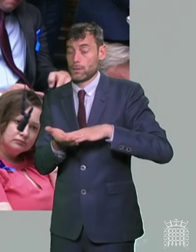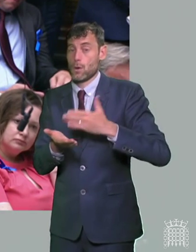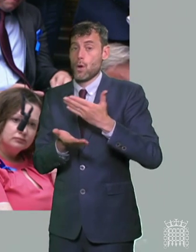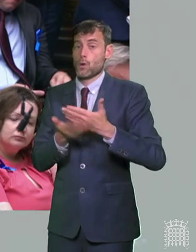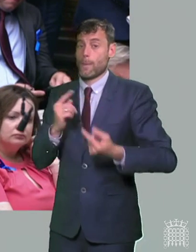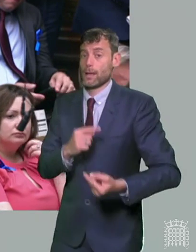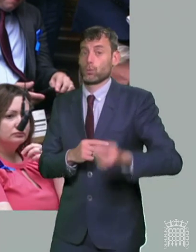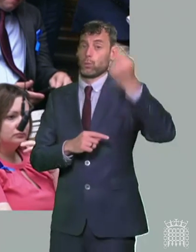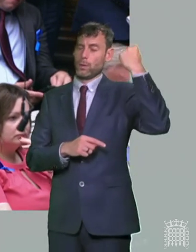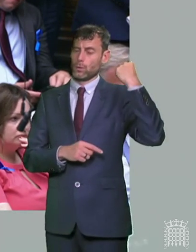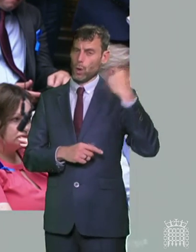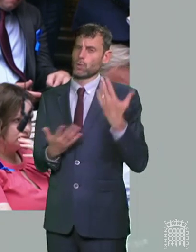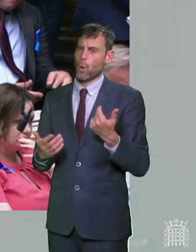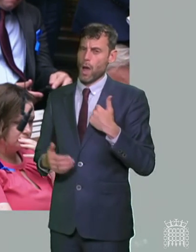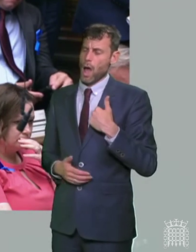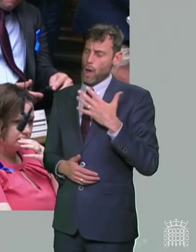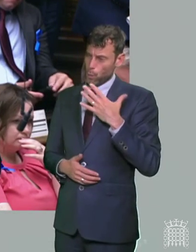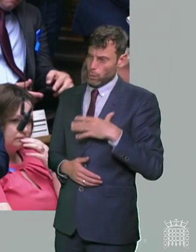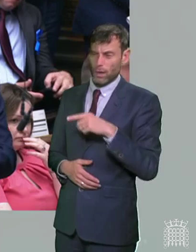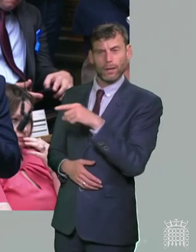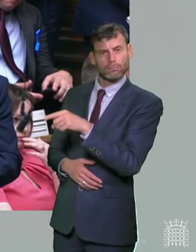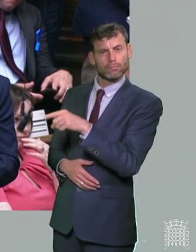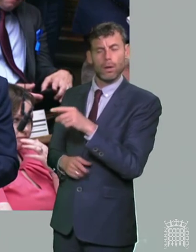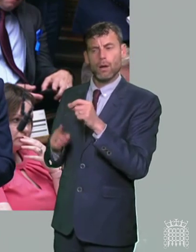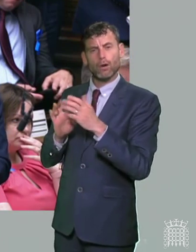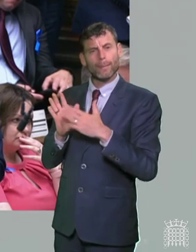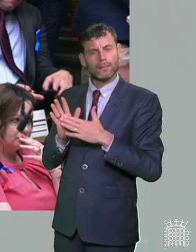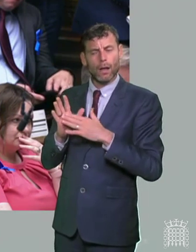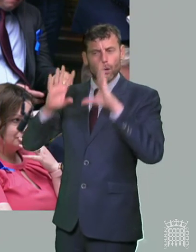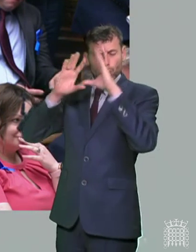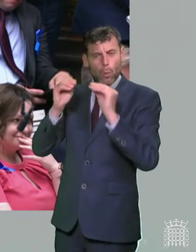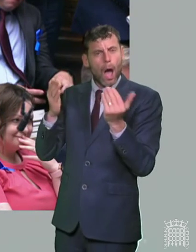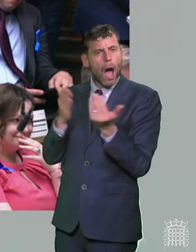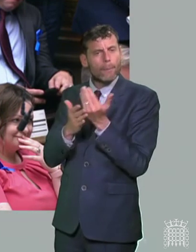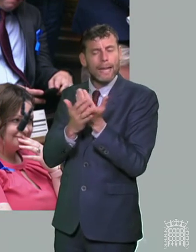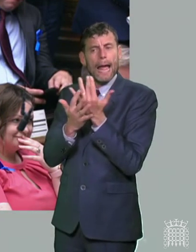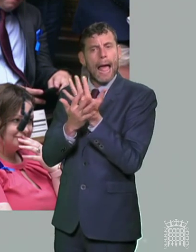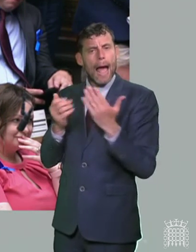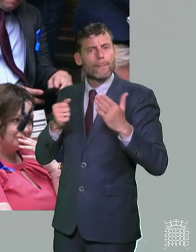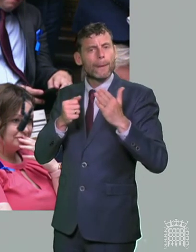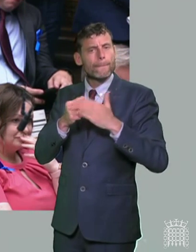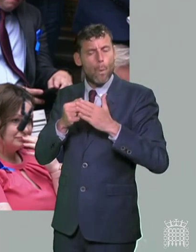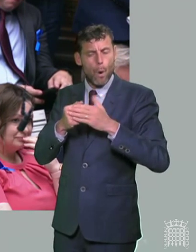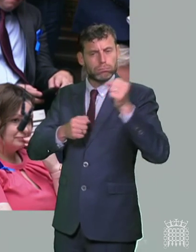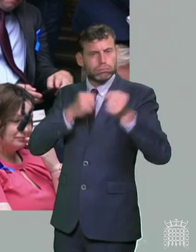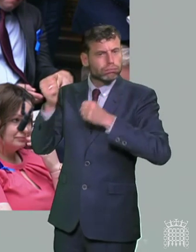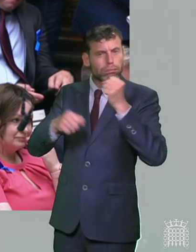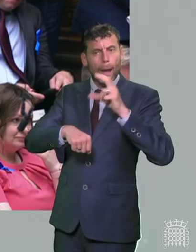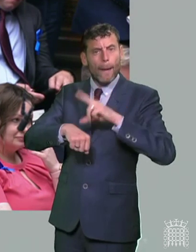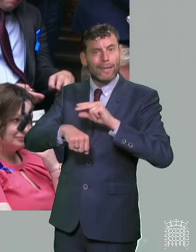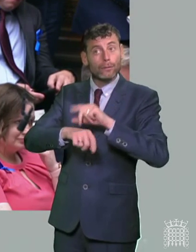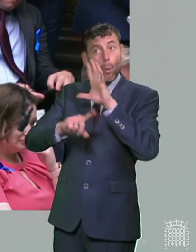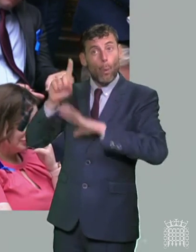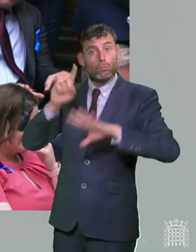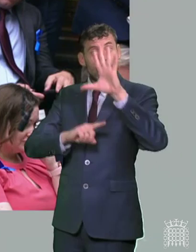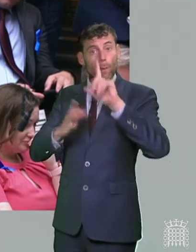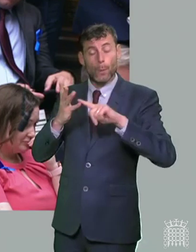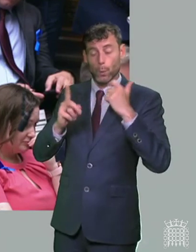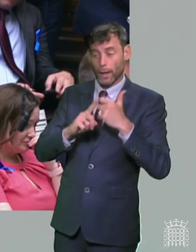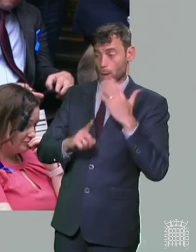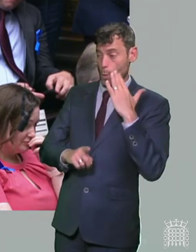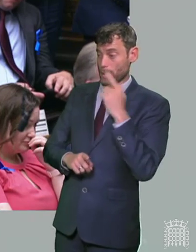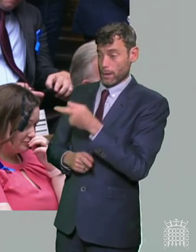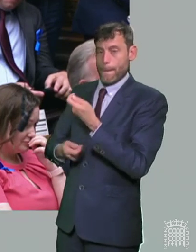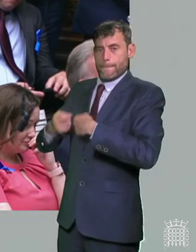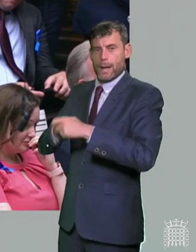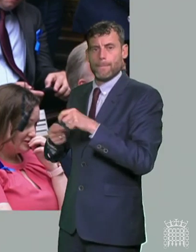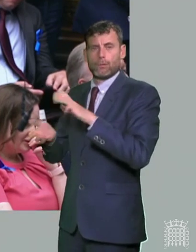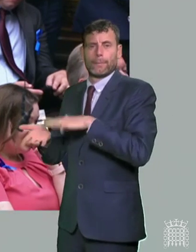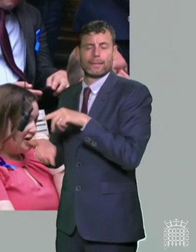Will my right honourable Friend update the House on how many more officers have been recruited in both Cheshire and across the UK since he became Prime Minister?